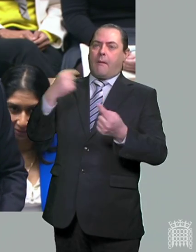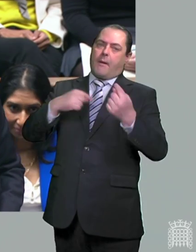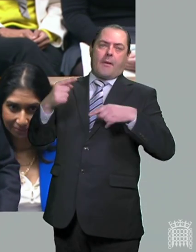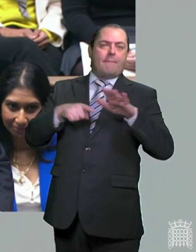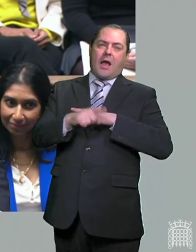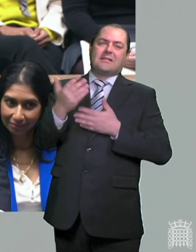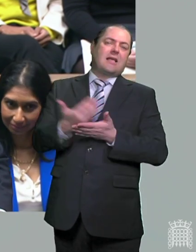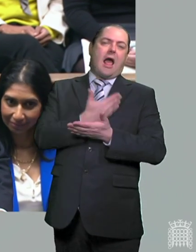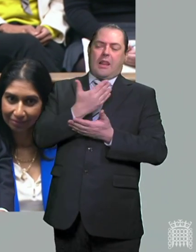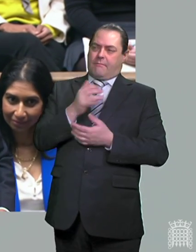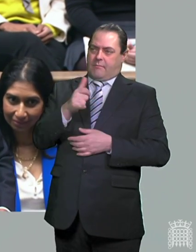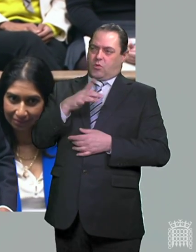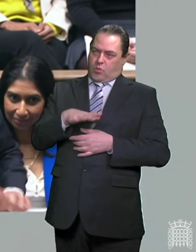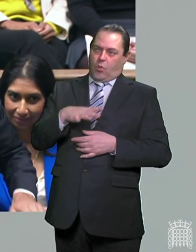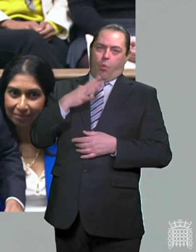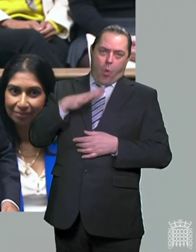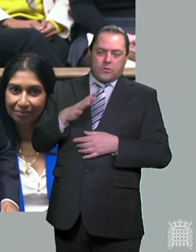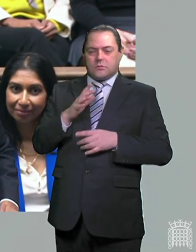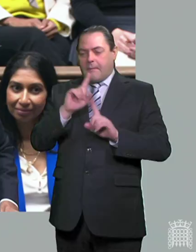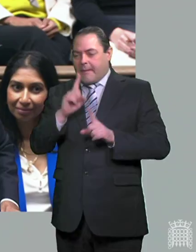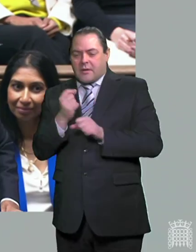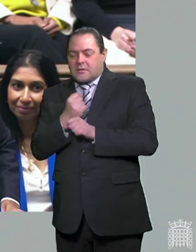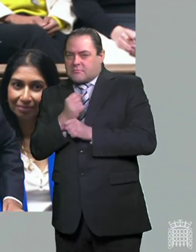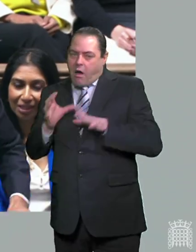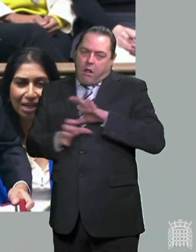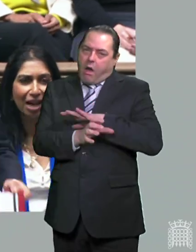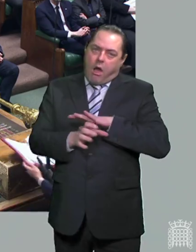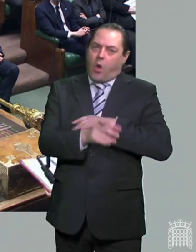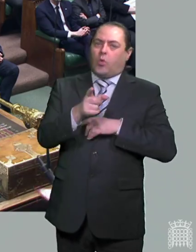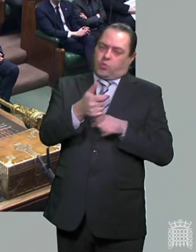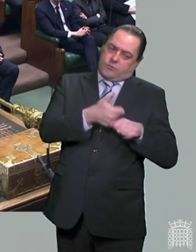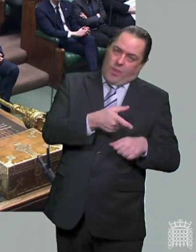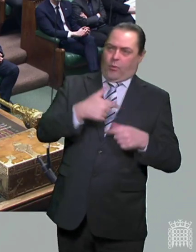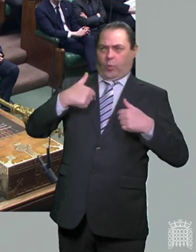While he may be on the side of the people smugglers, we are on the side of the British people.